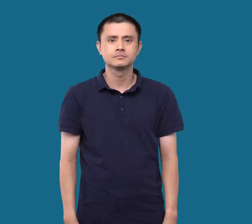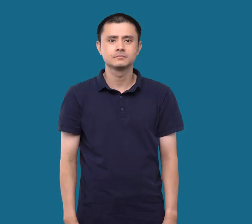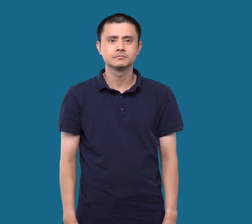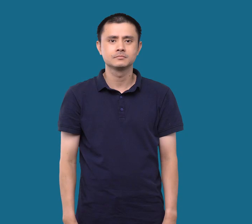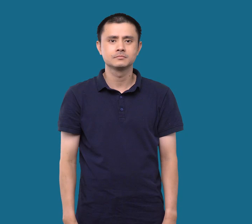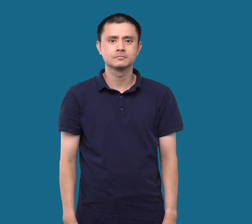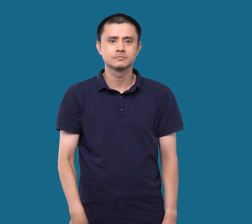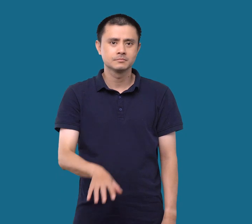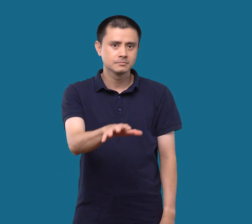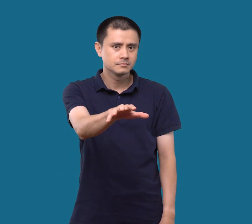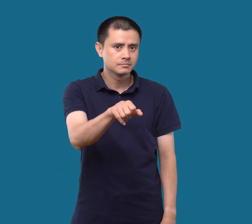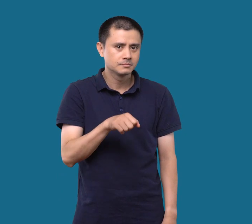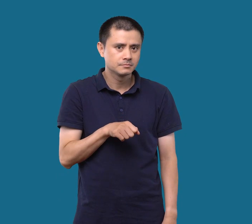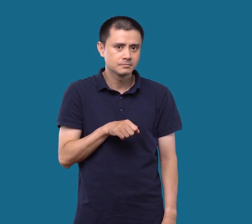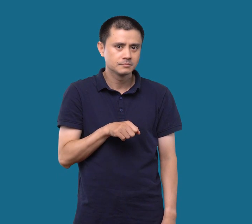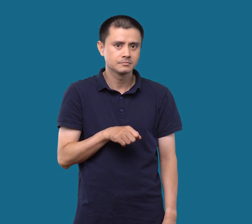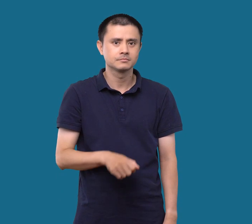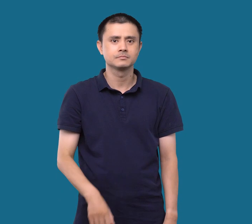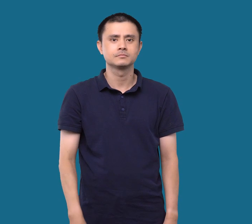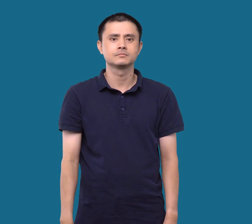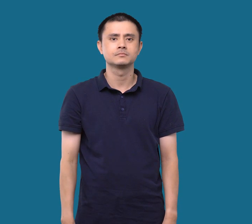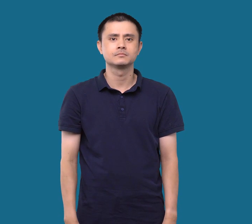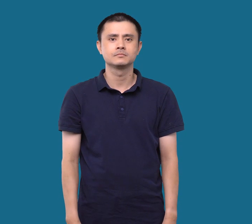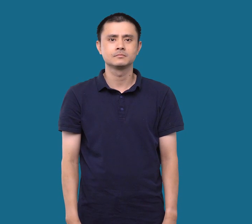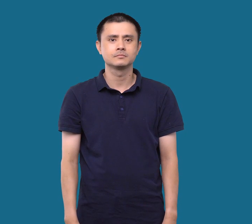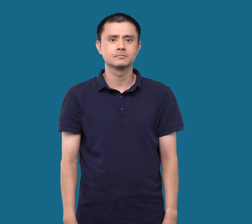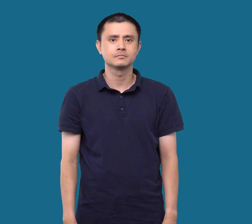lấy